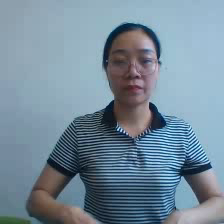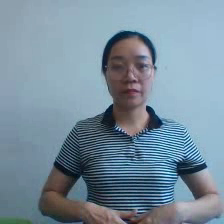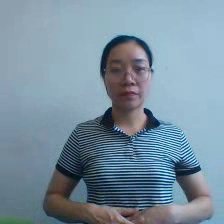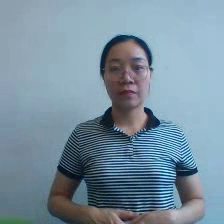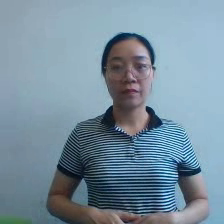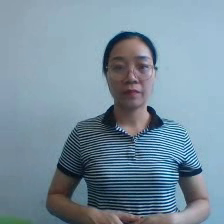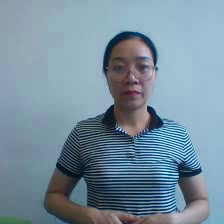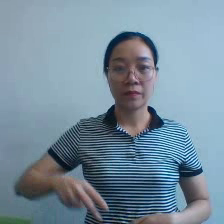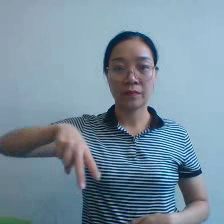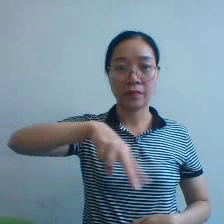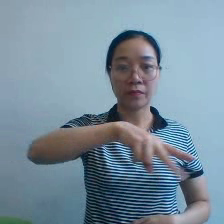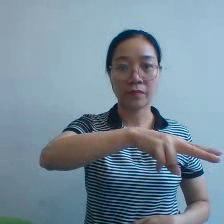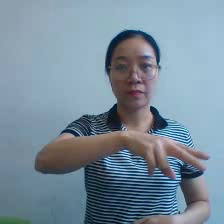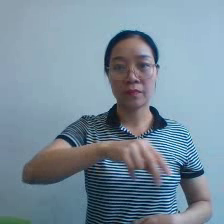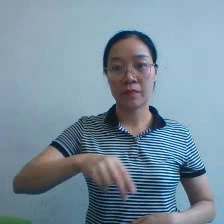Đi